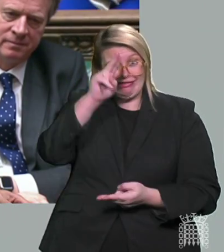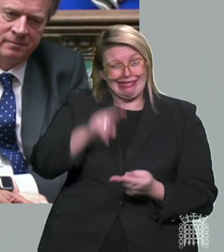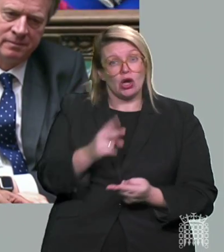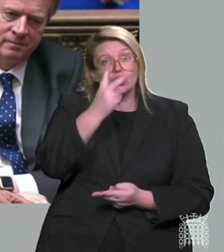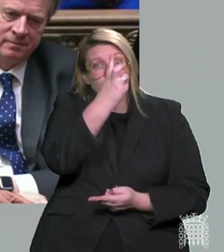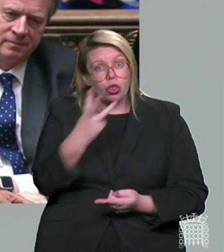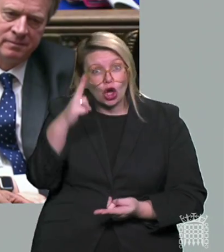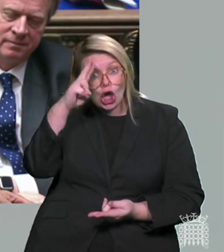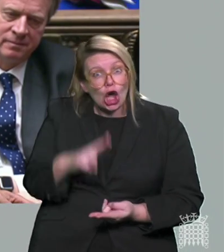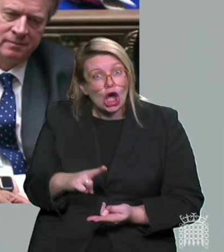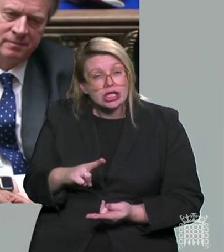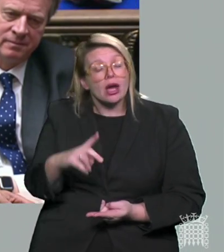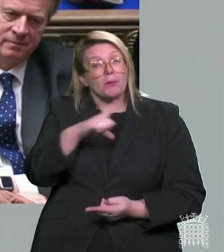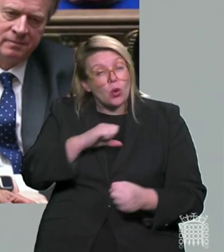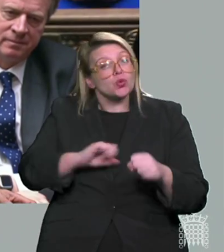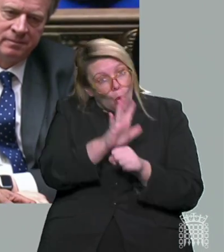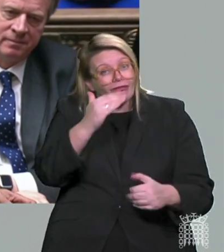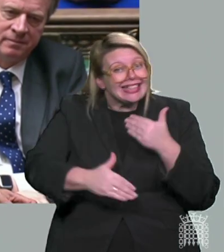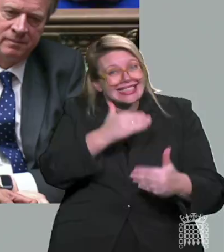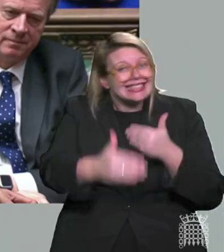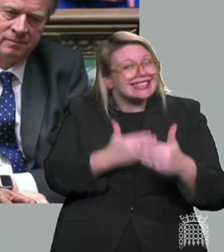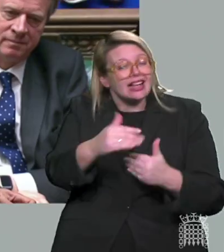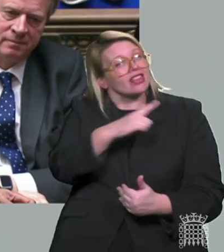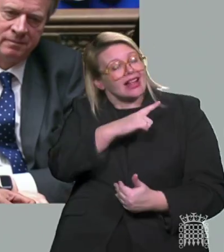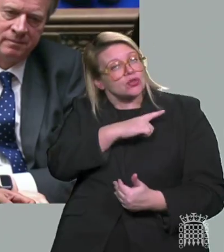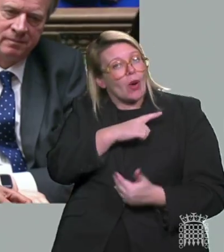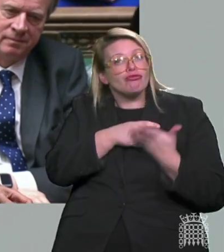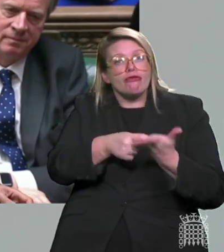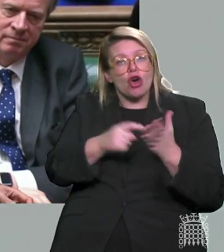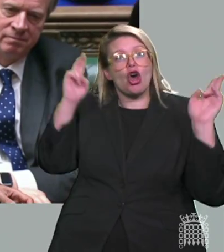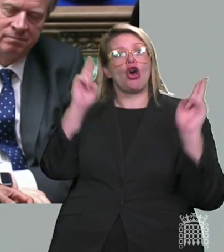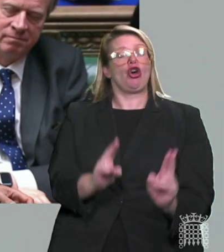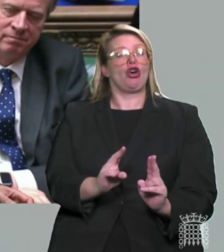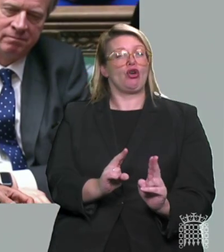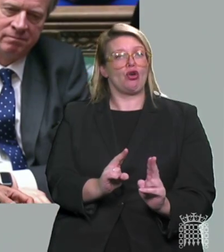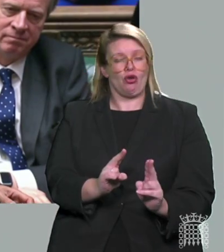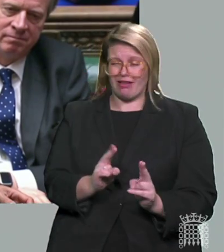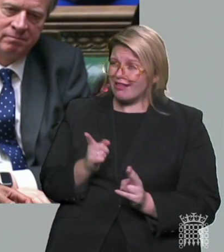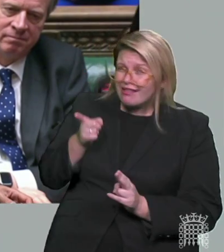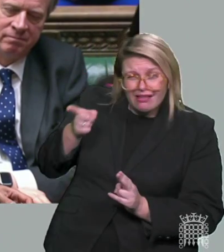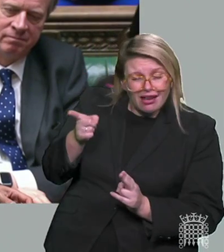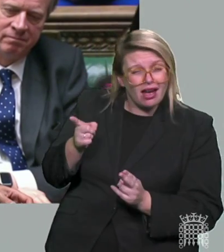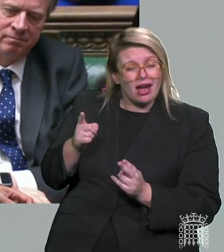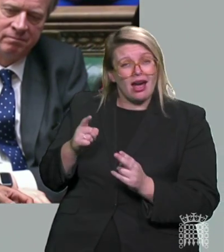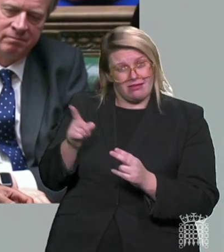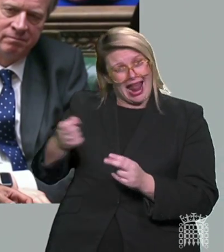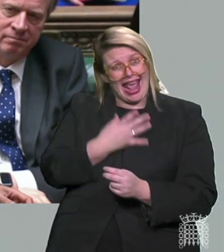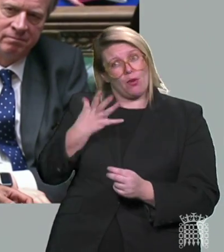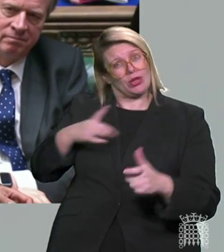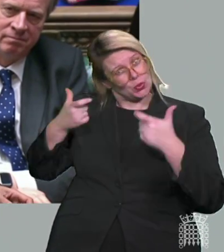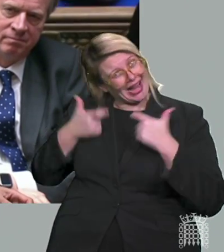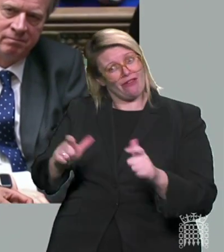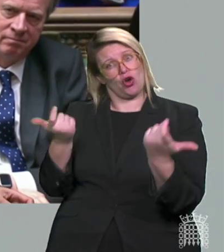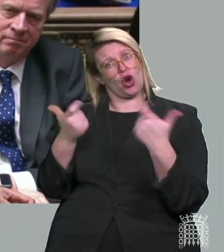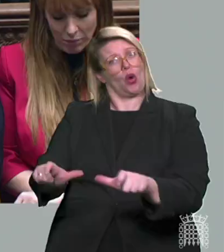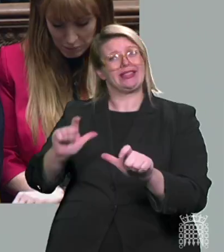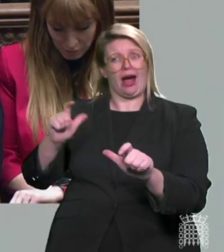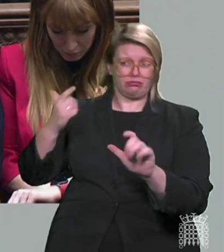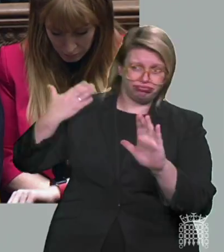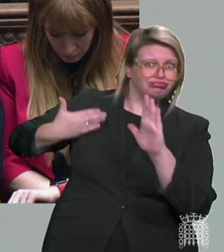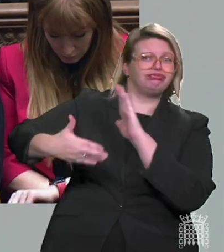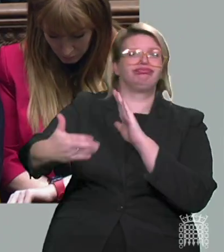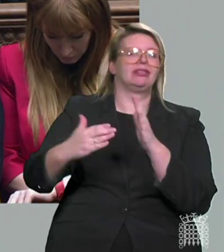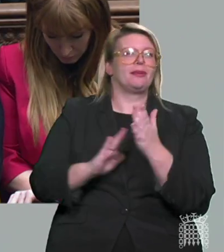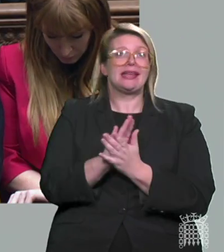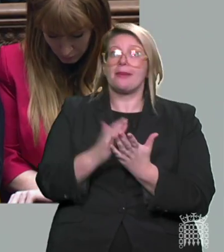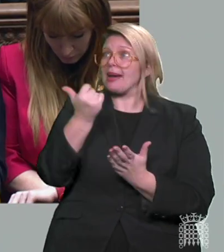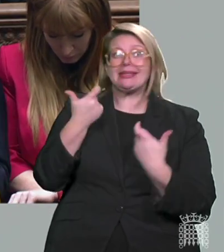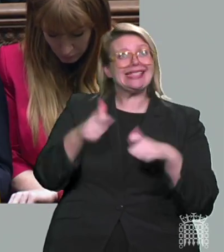That was because of a pandemic. By the way, if we had listened to him, we would still be in lockdown and there would be even more waiting lists.